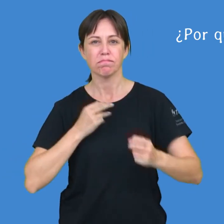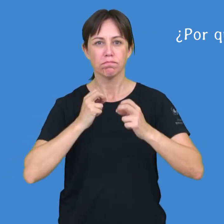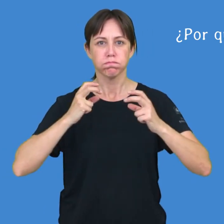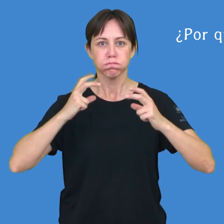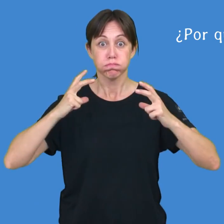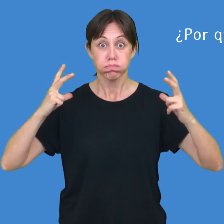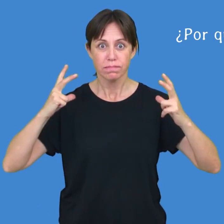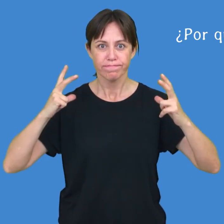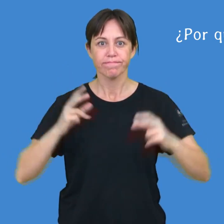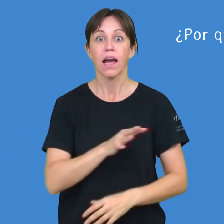gordo